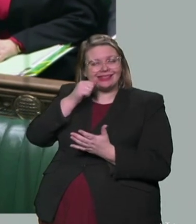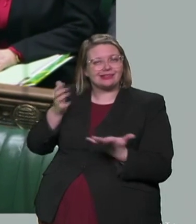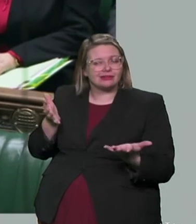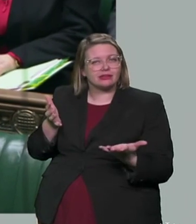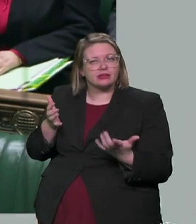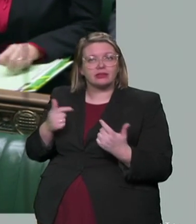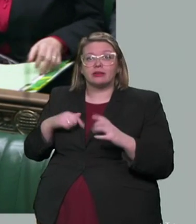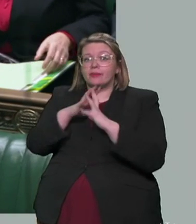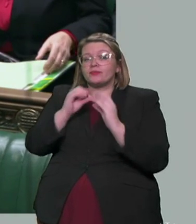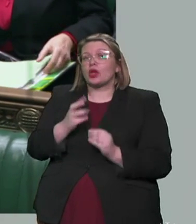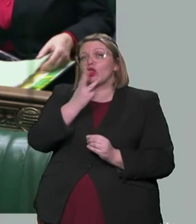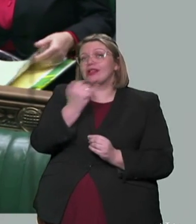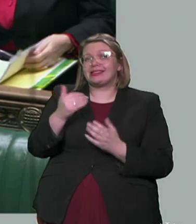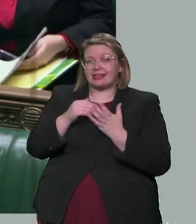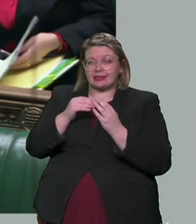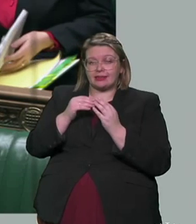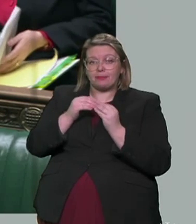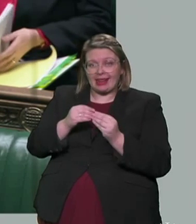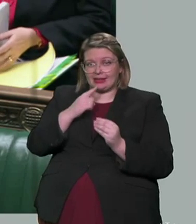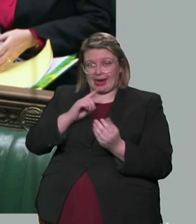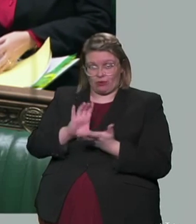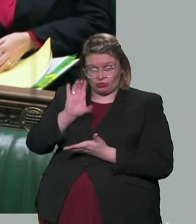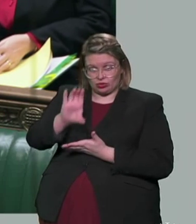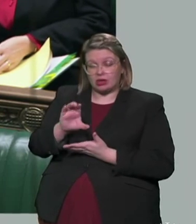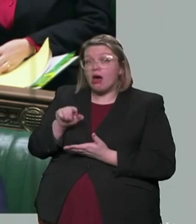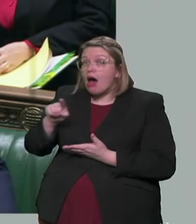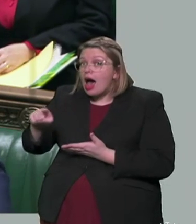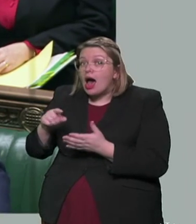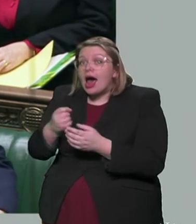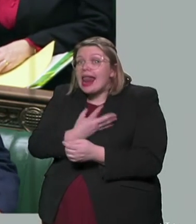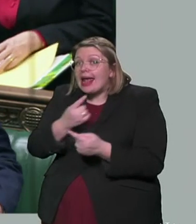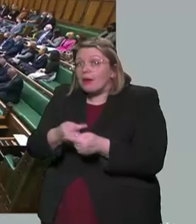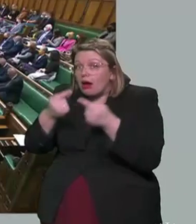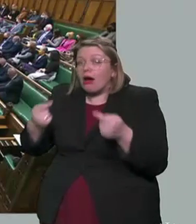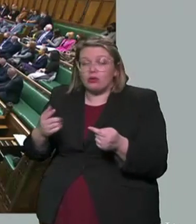For all their caterwauling, the Opposition opposed that investment.